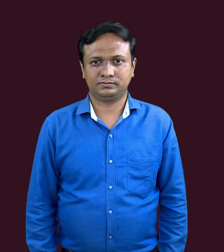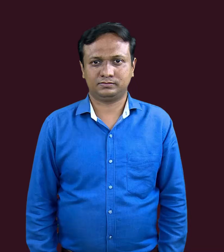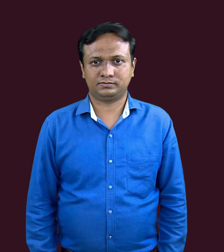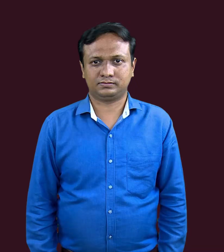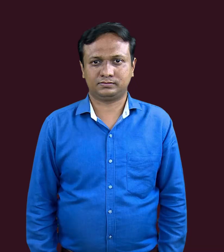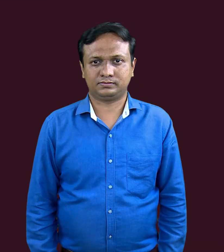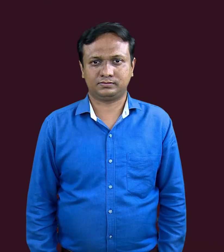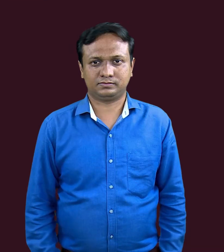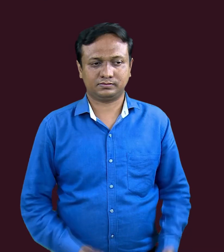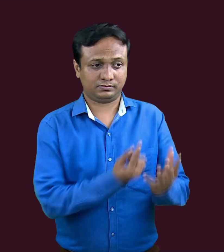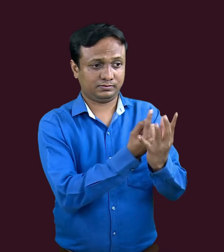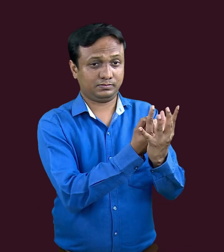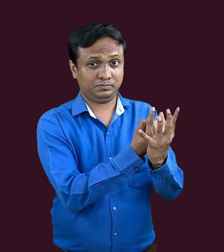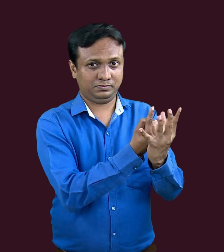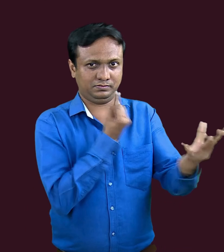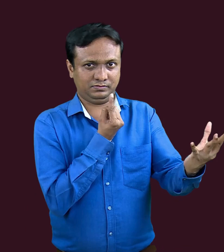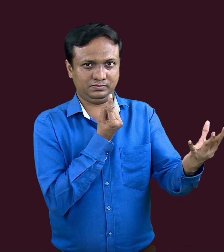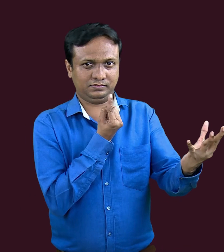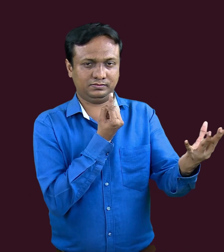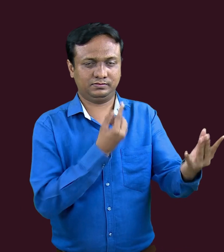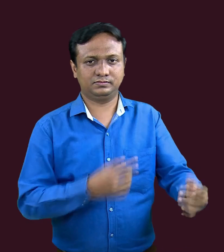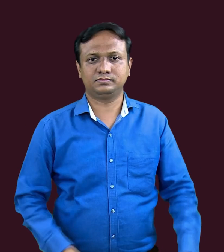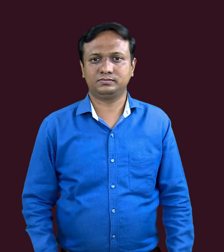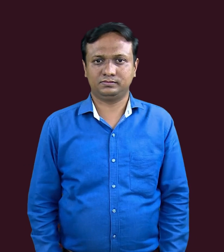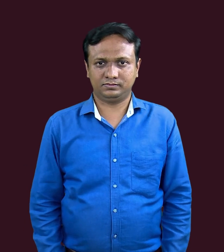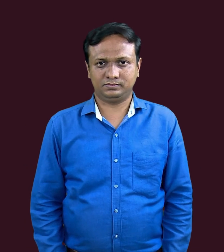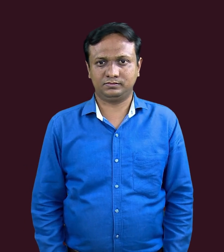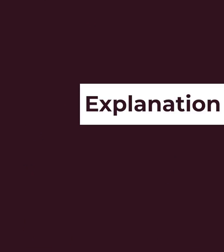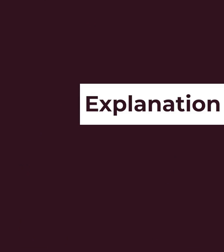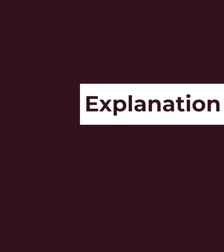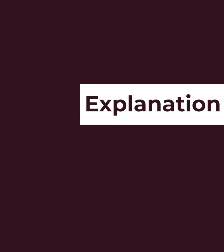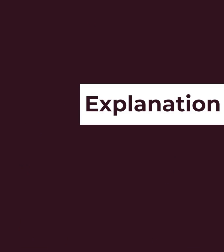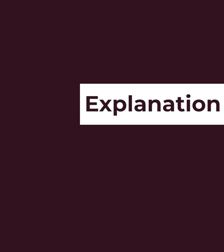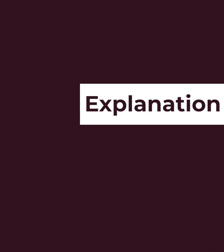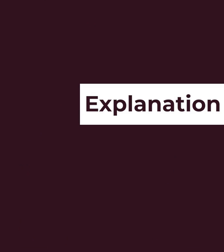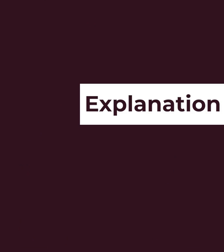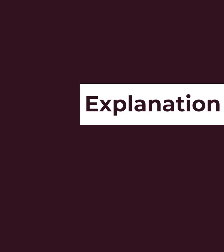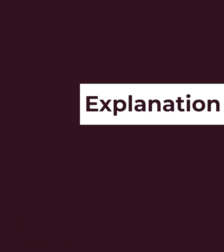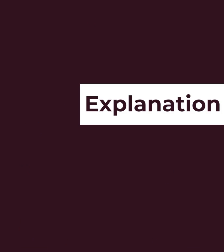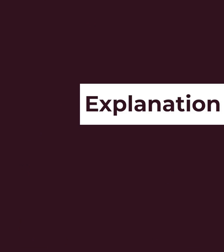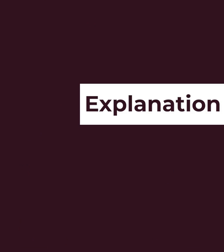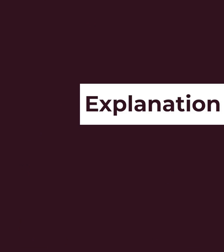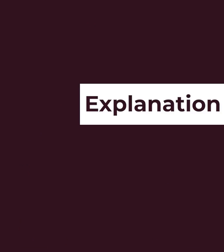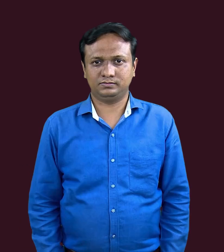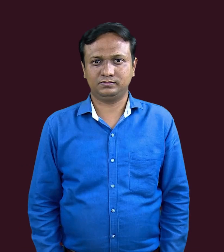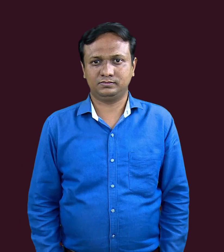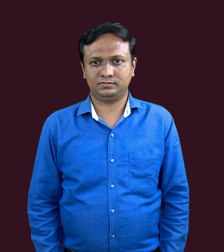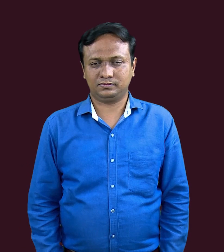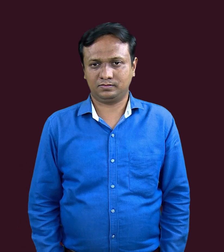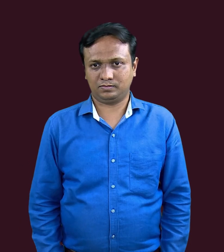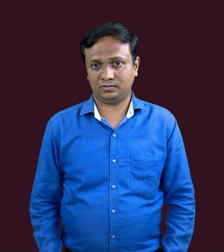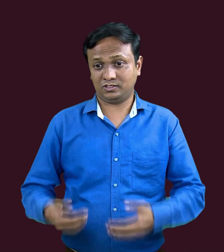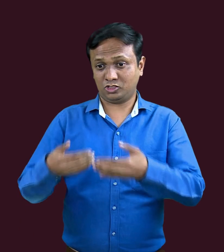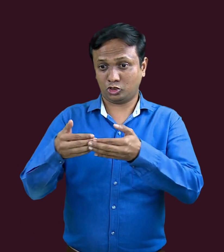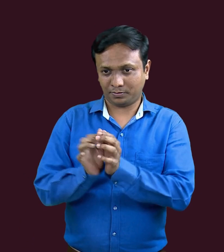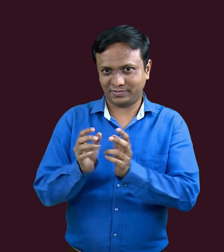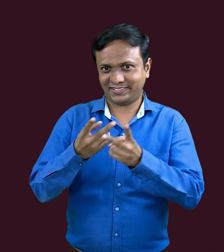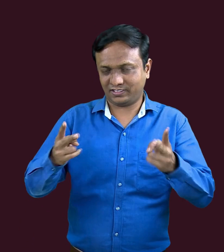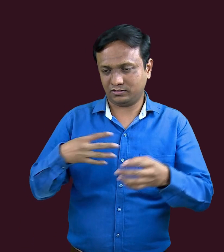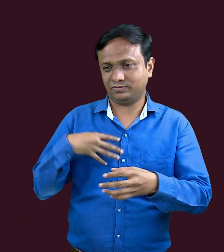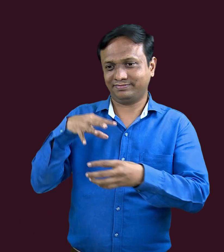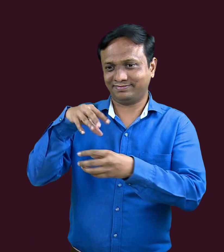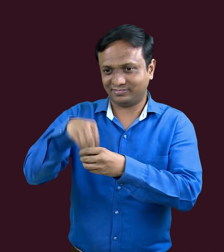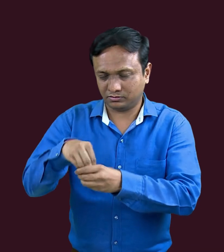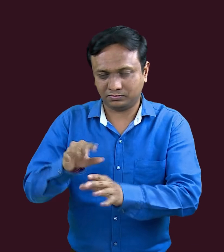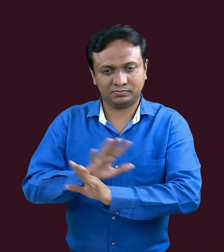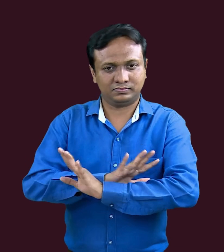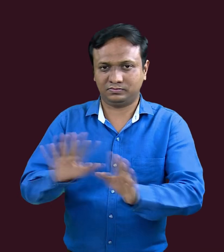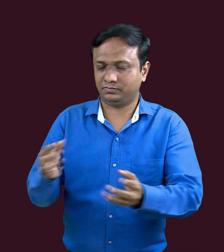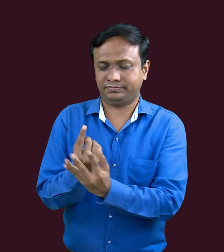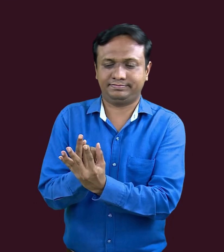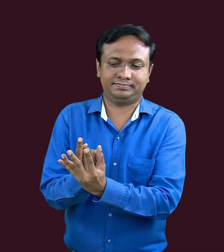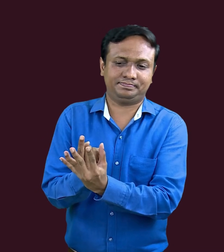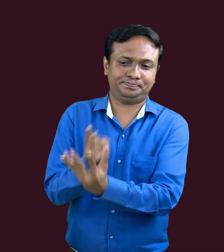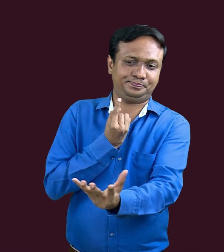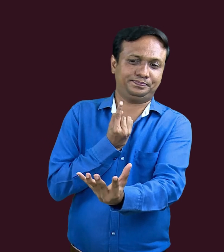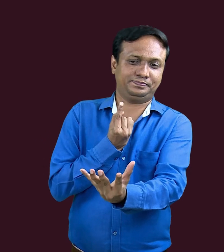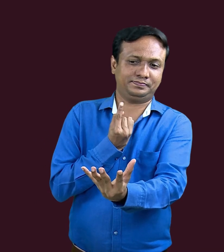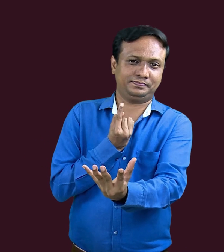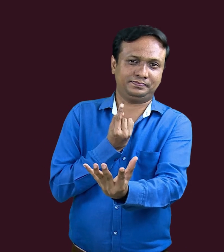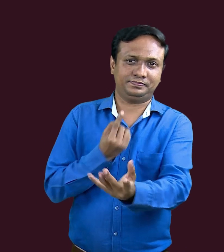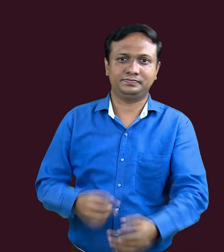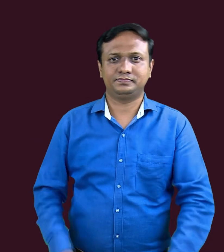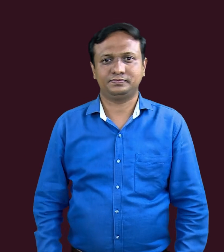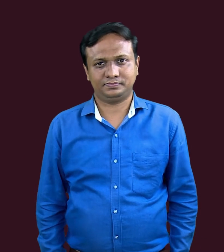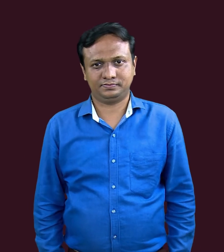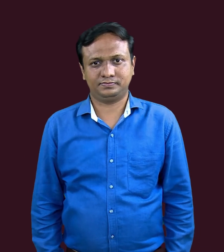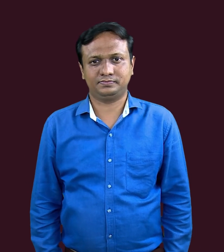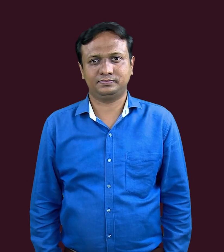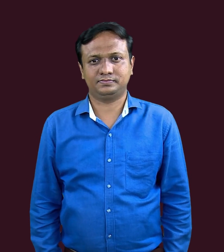Withdrawn